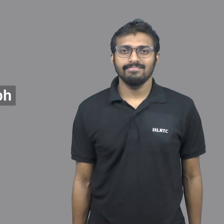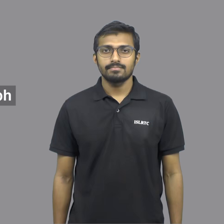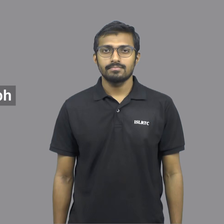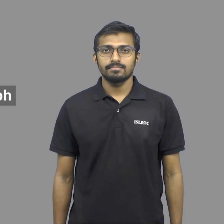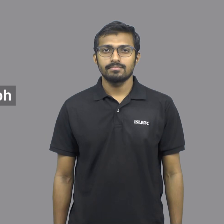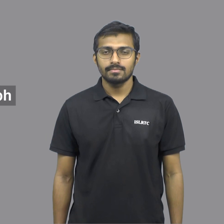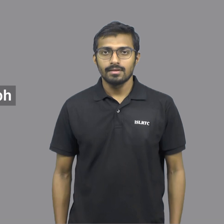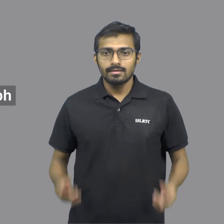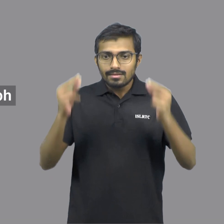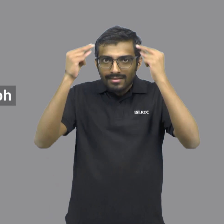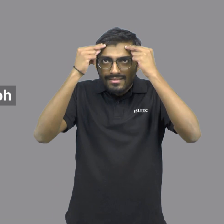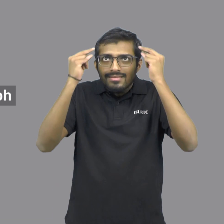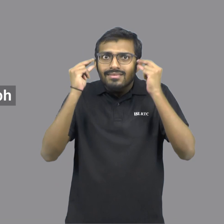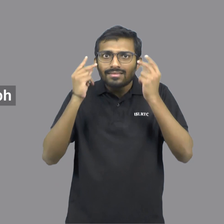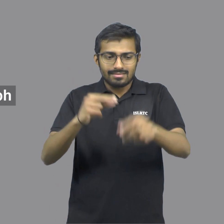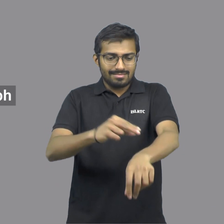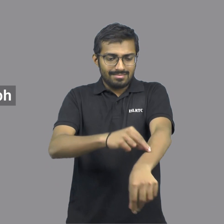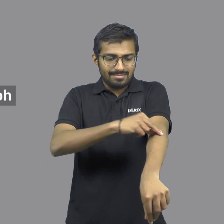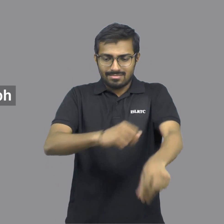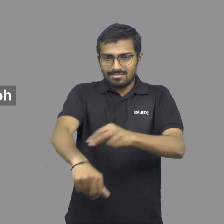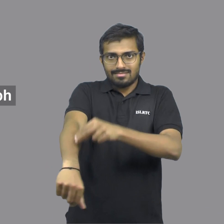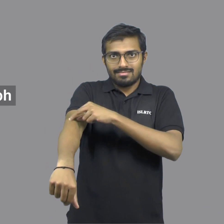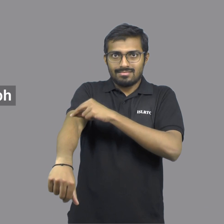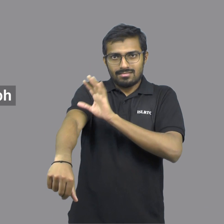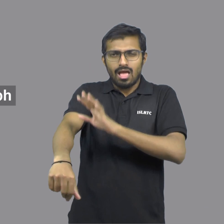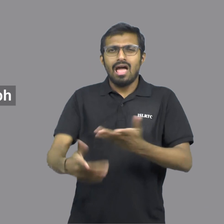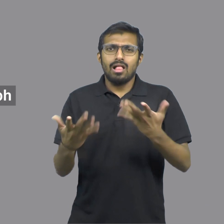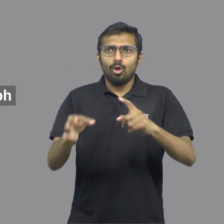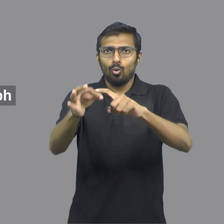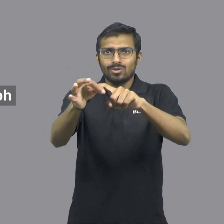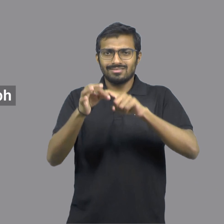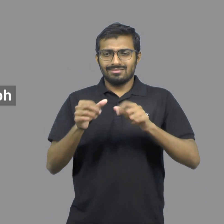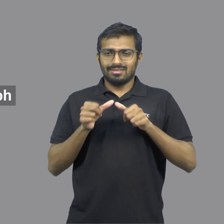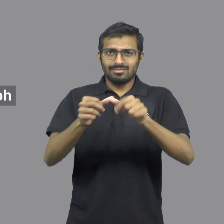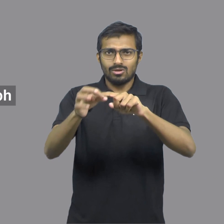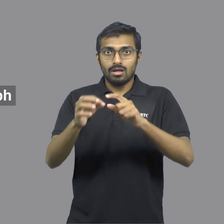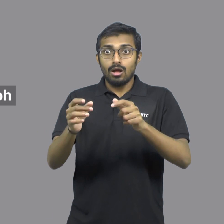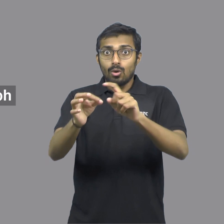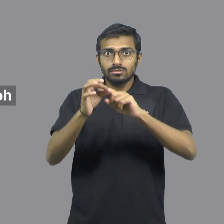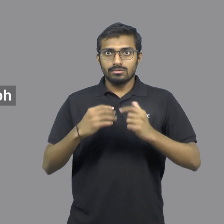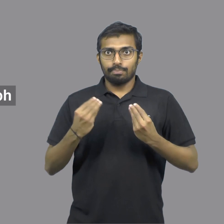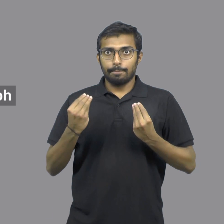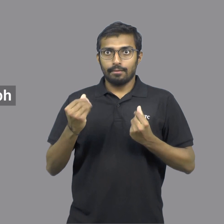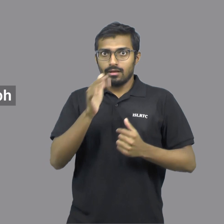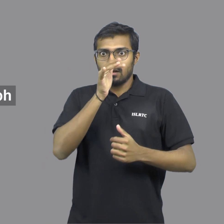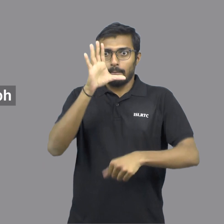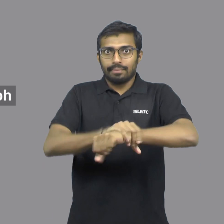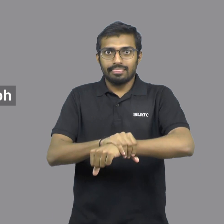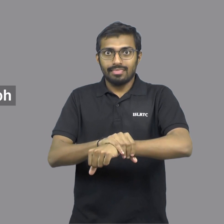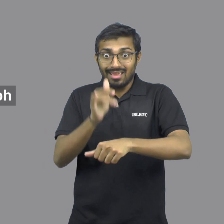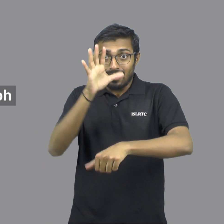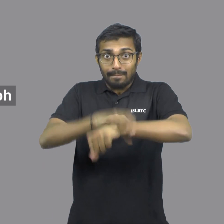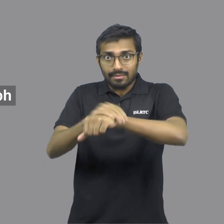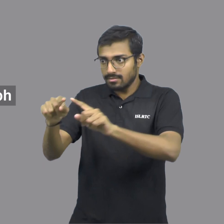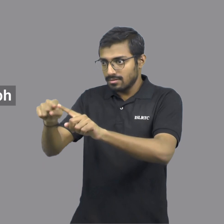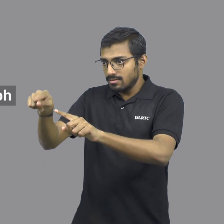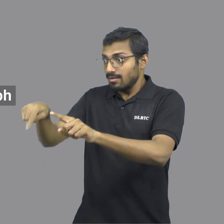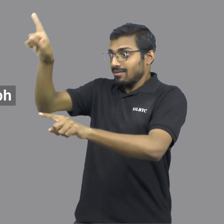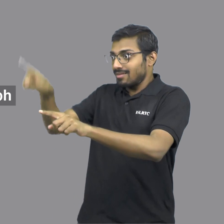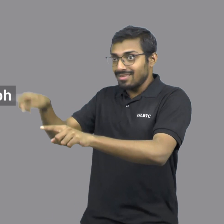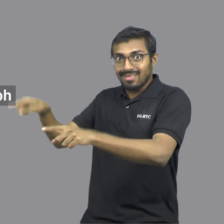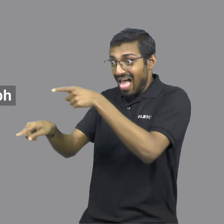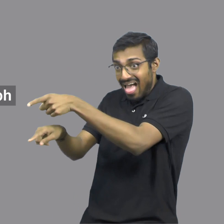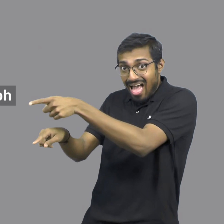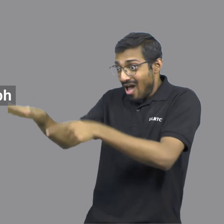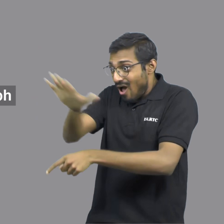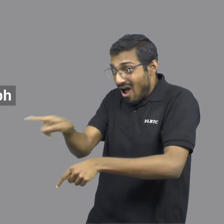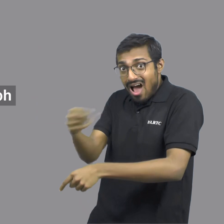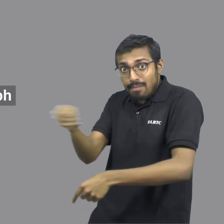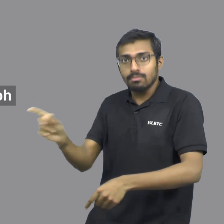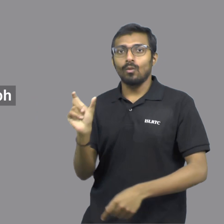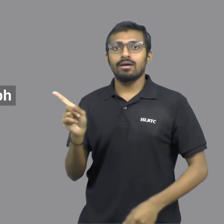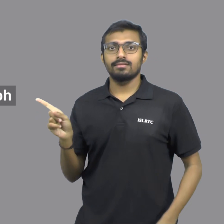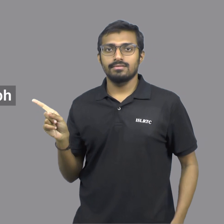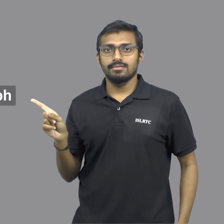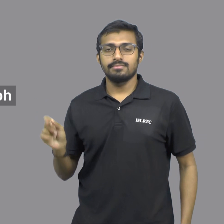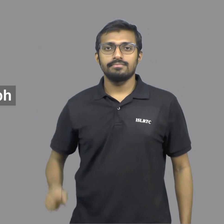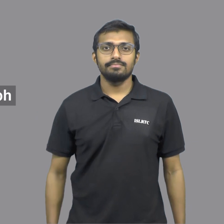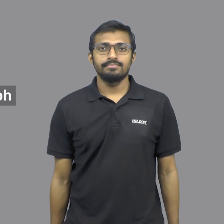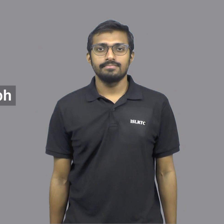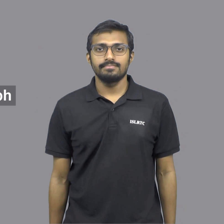Polygraph